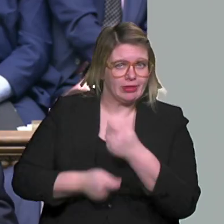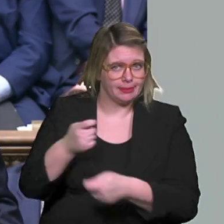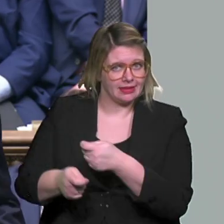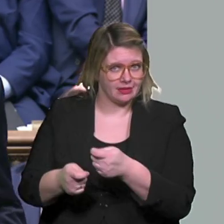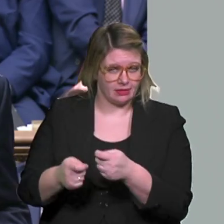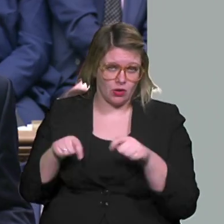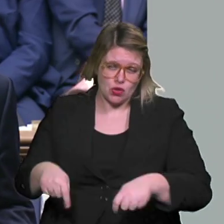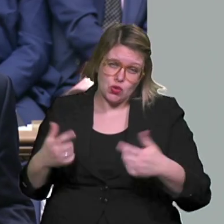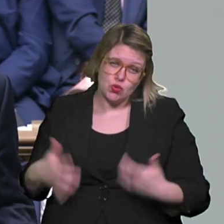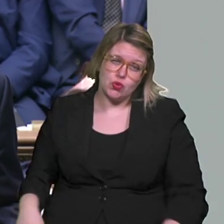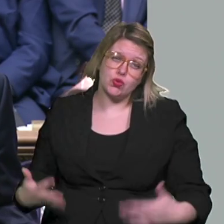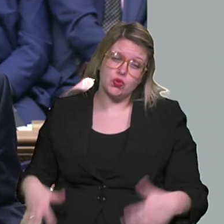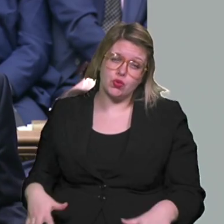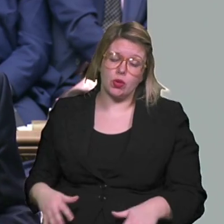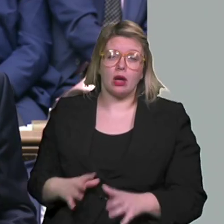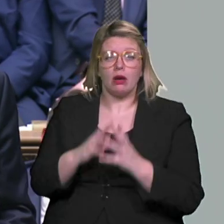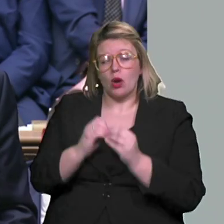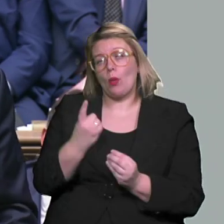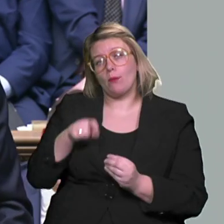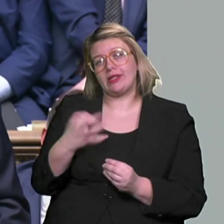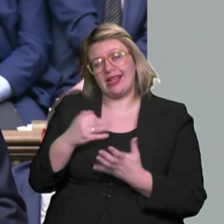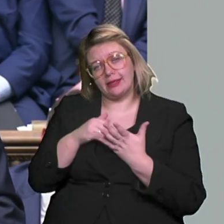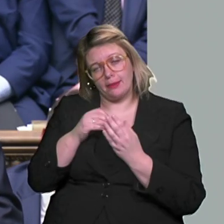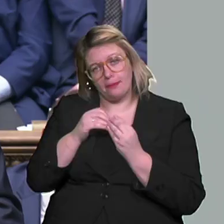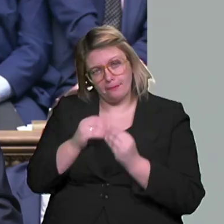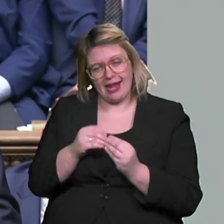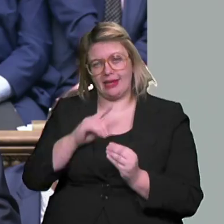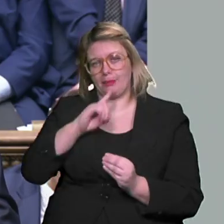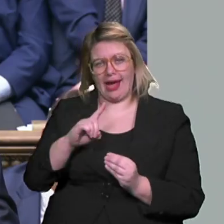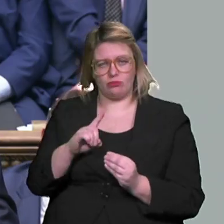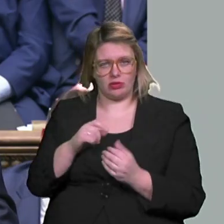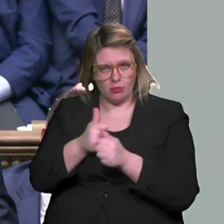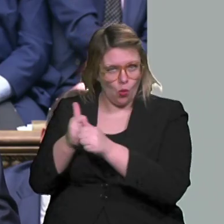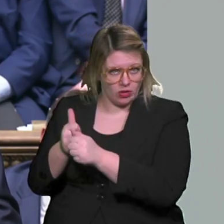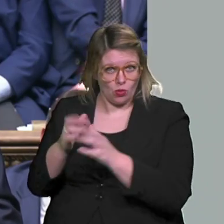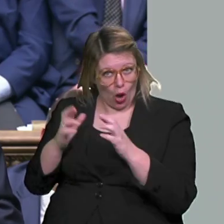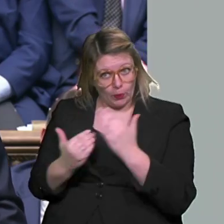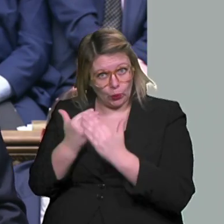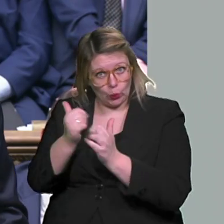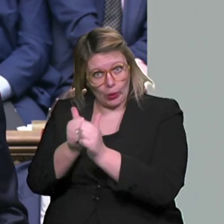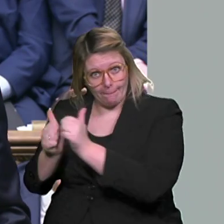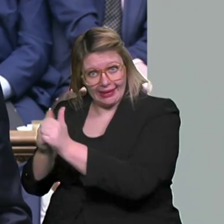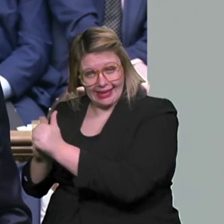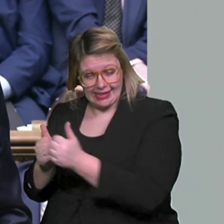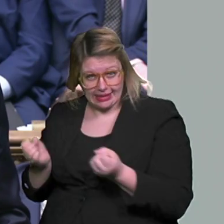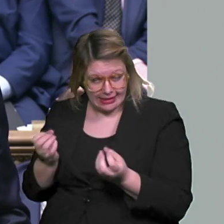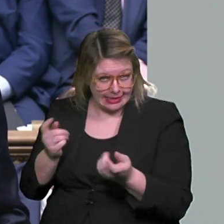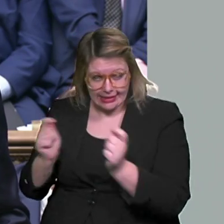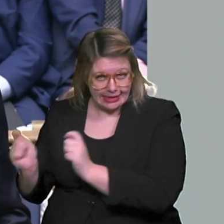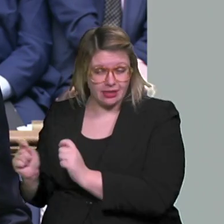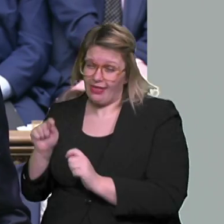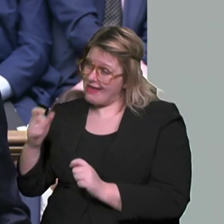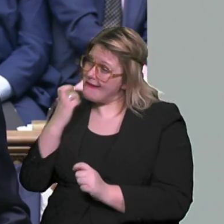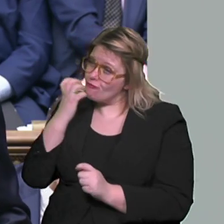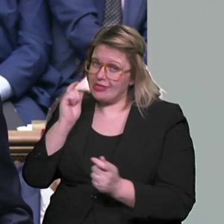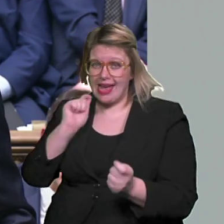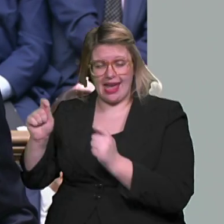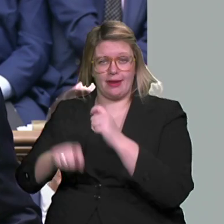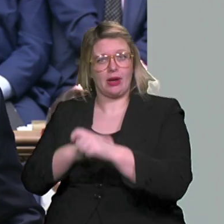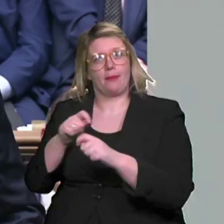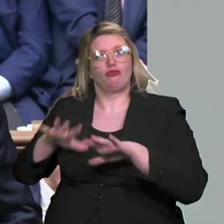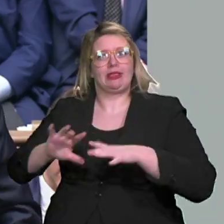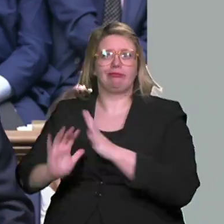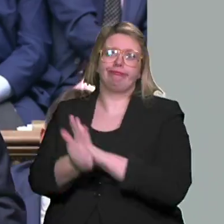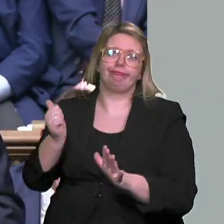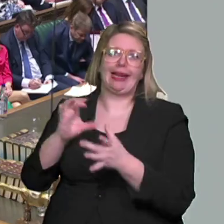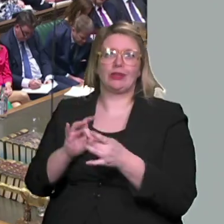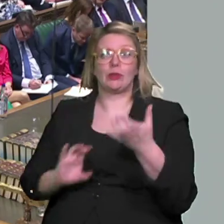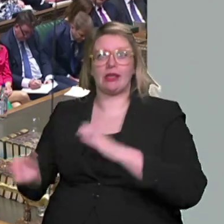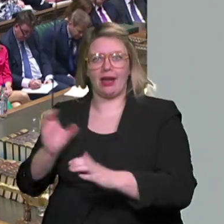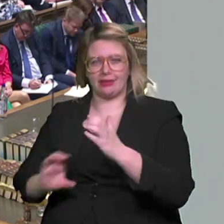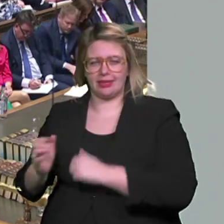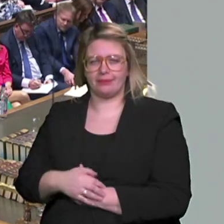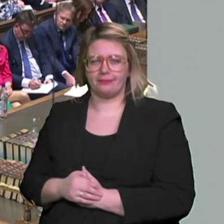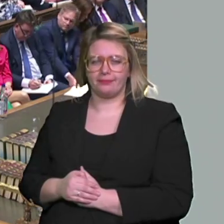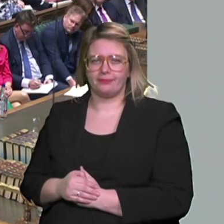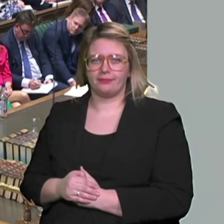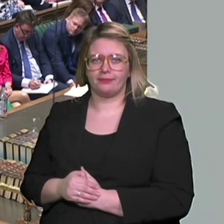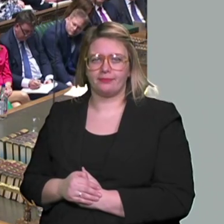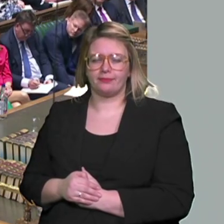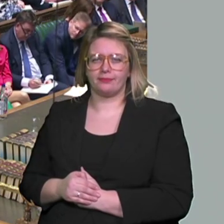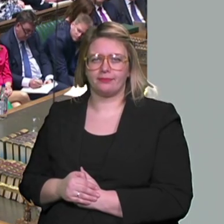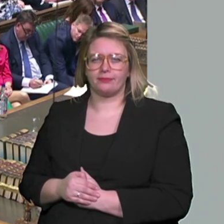That is a £1.8 billion package of support helping 20,000 cutting-edge companies who, day by day, are turning Britain into a science superpower.